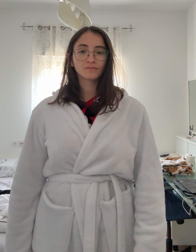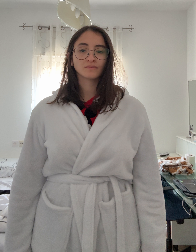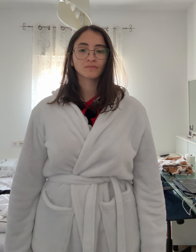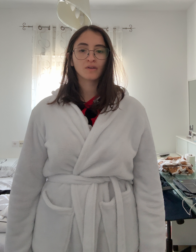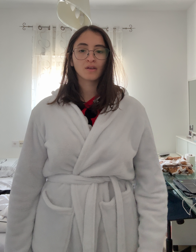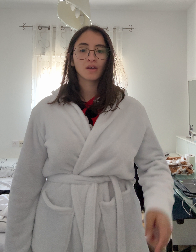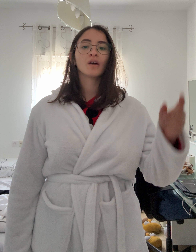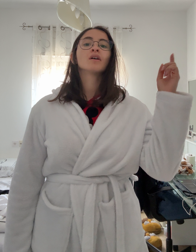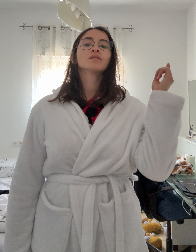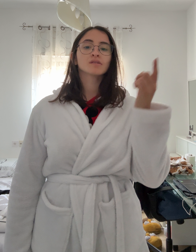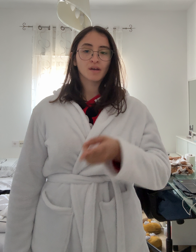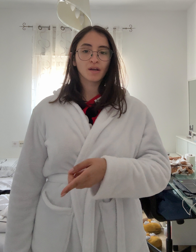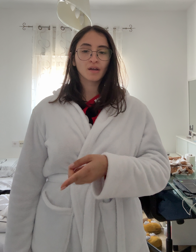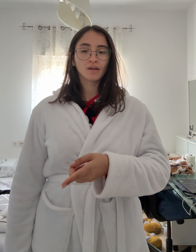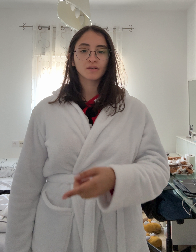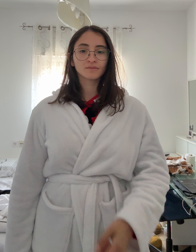צריך